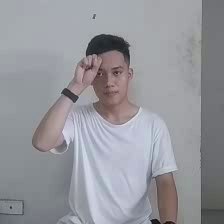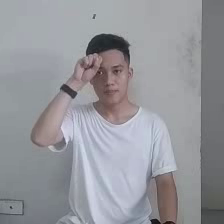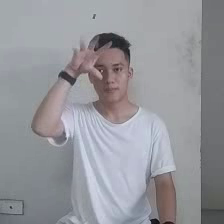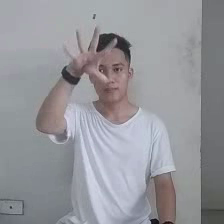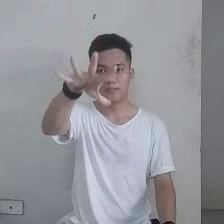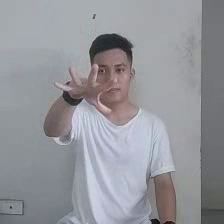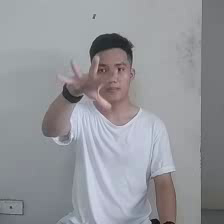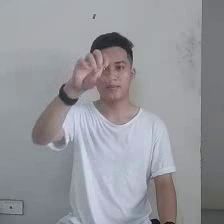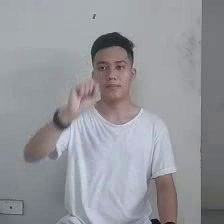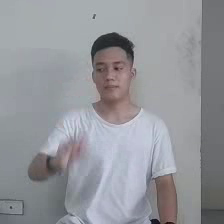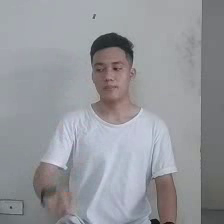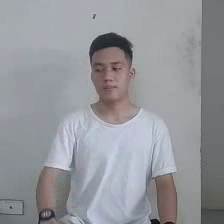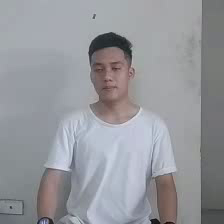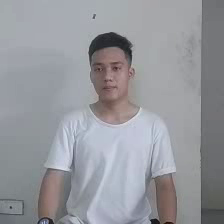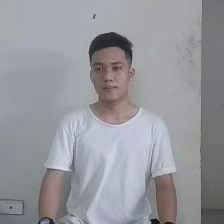Dạy dỗ